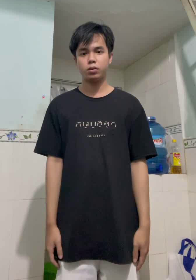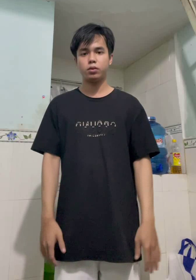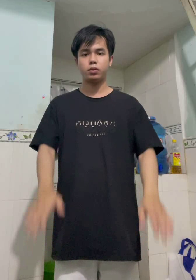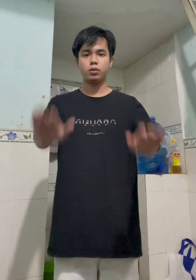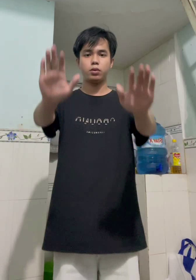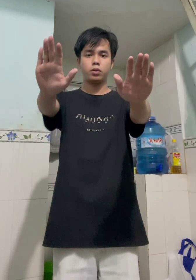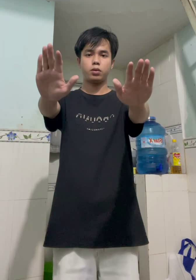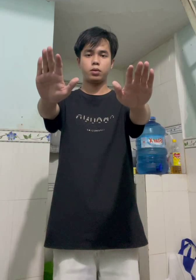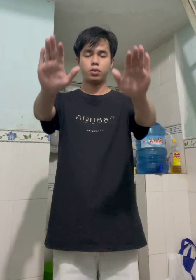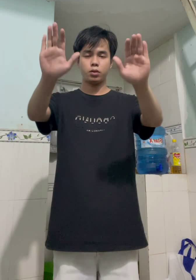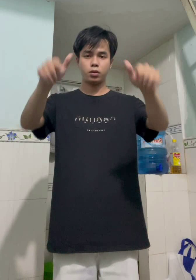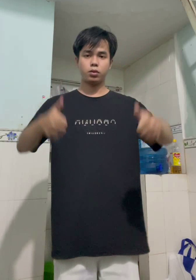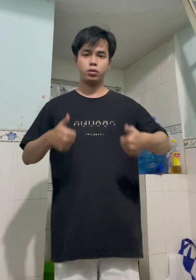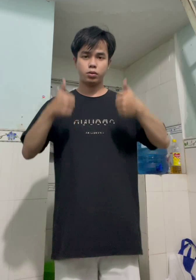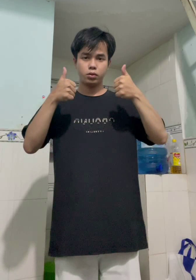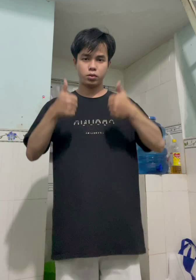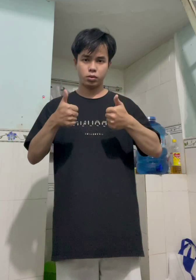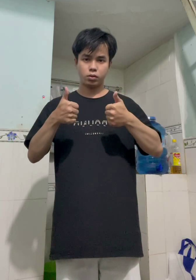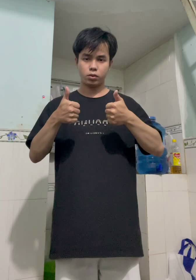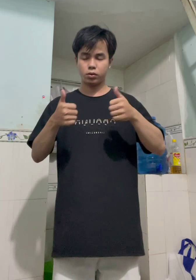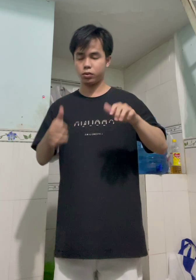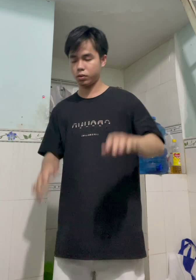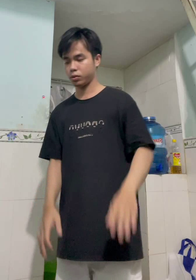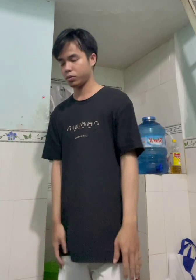tuyet voi